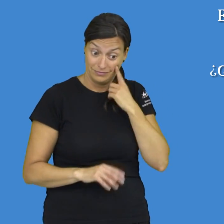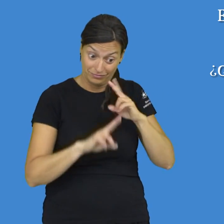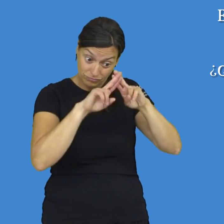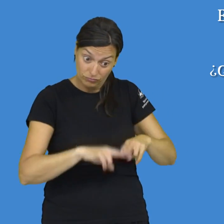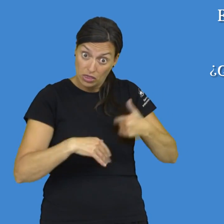revisar